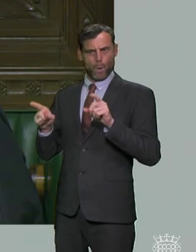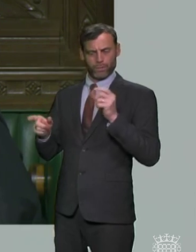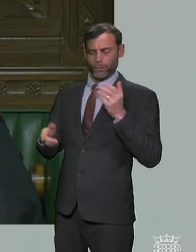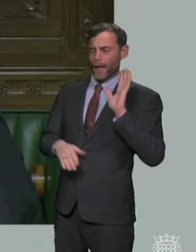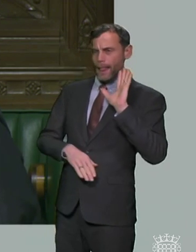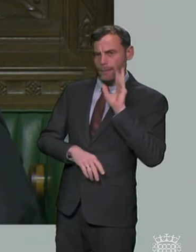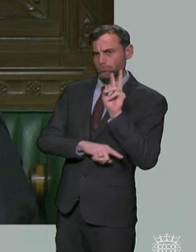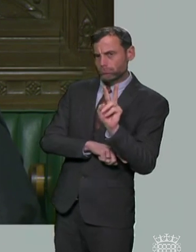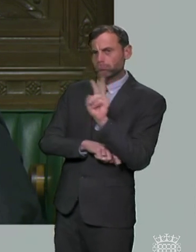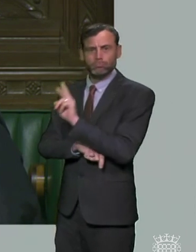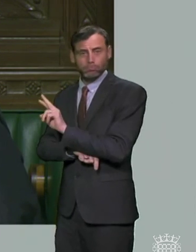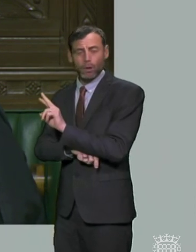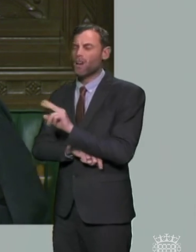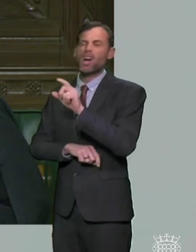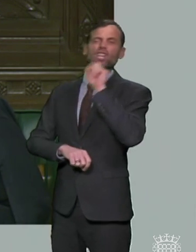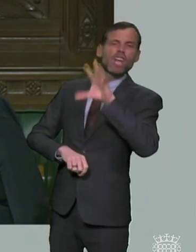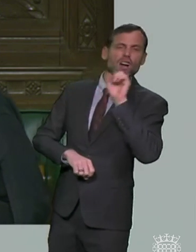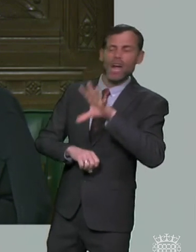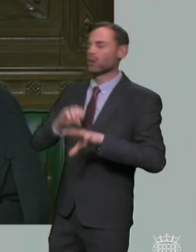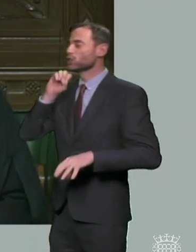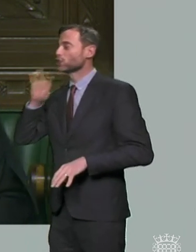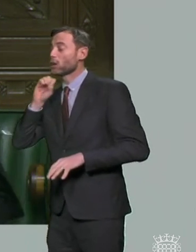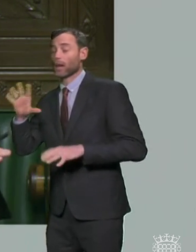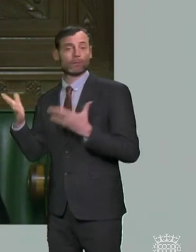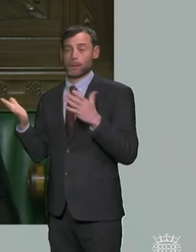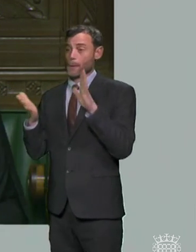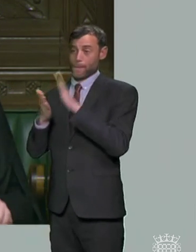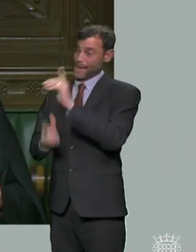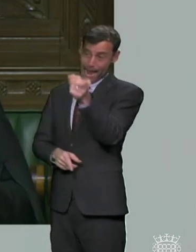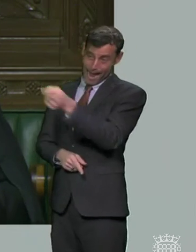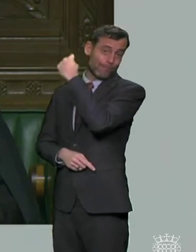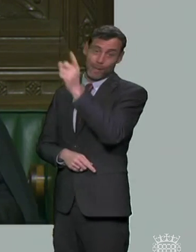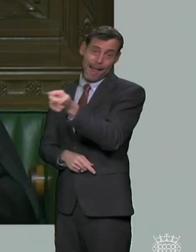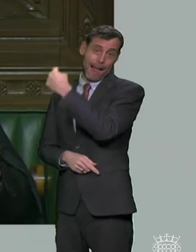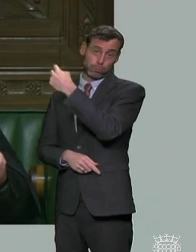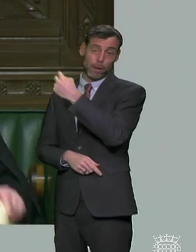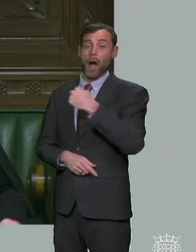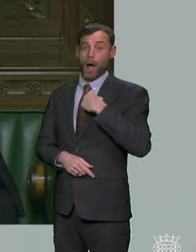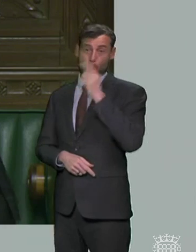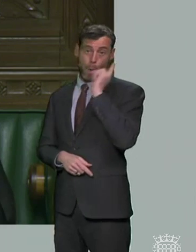Somebody shouted, “Apologise”.